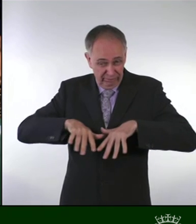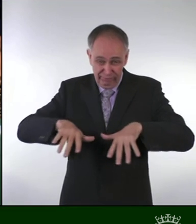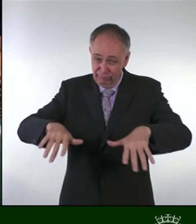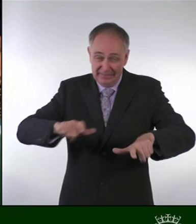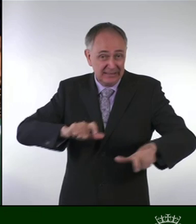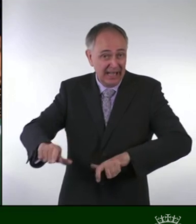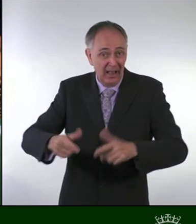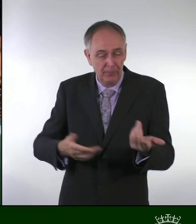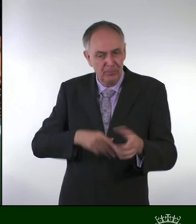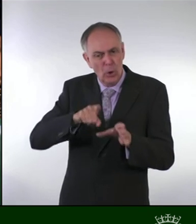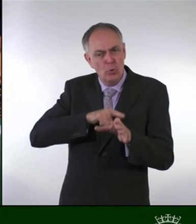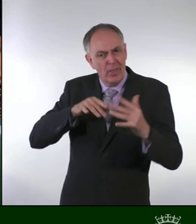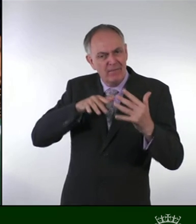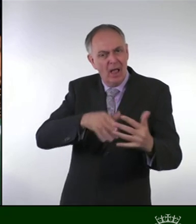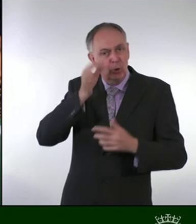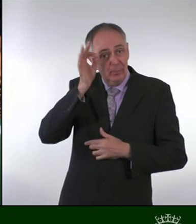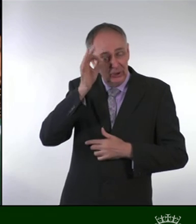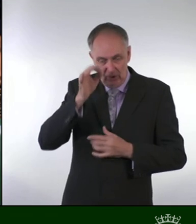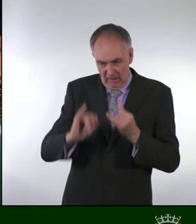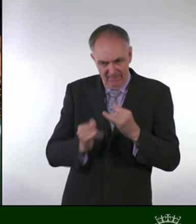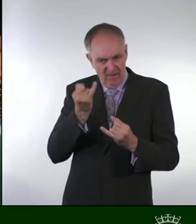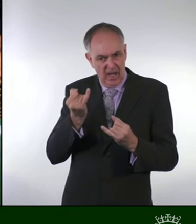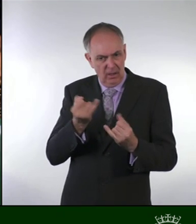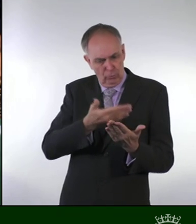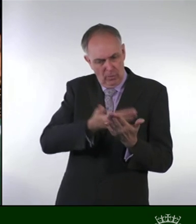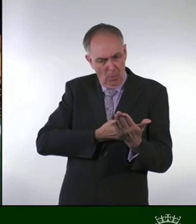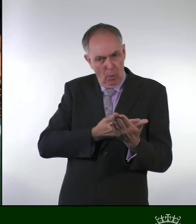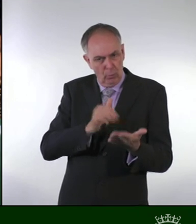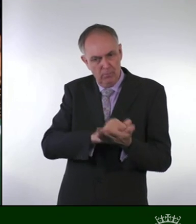The Youth Violence Commission will publish its final report tomorrow.